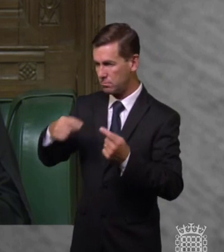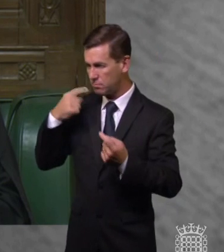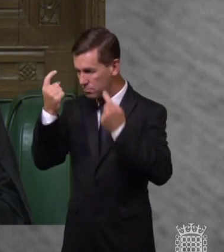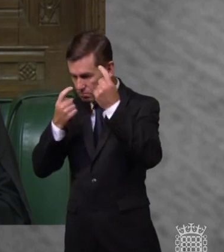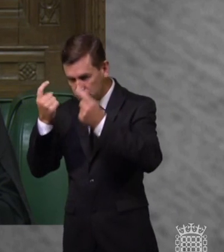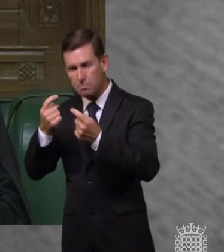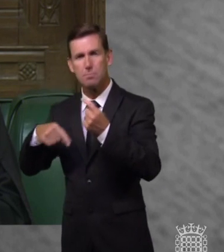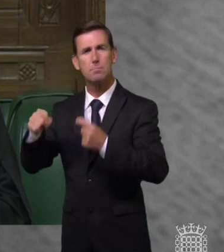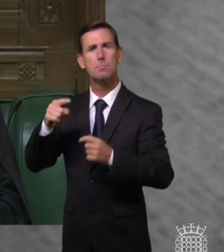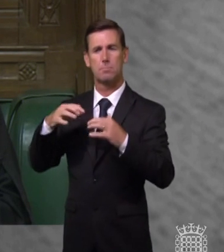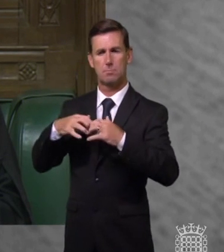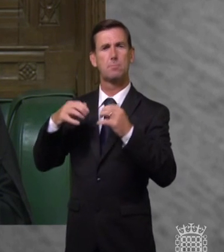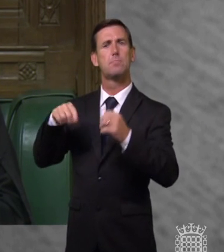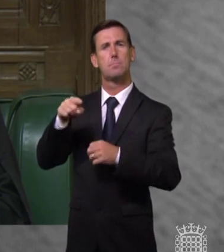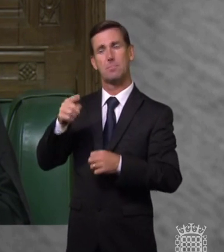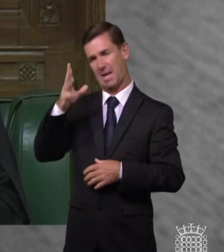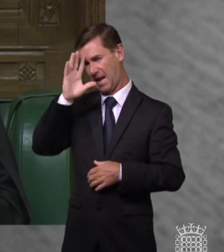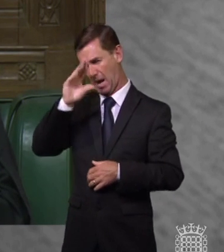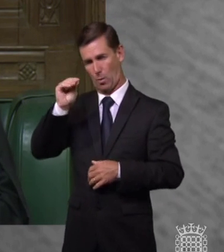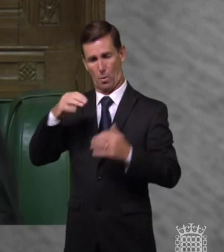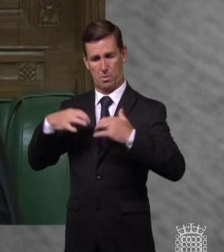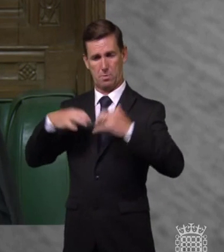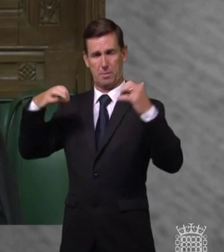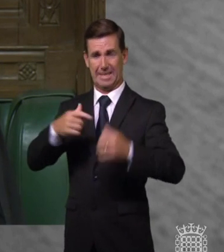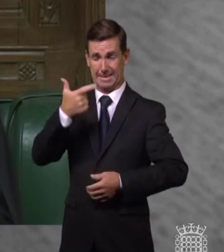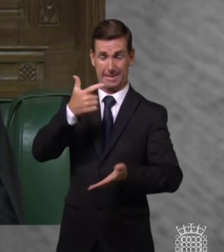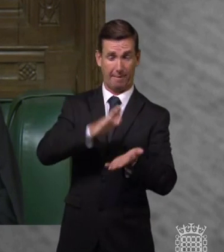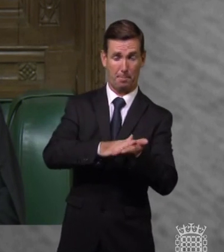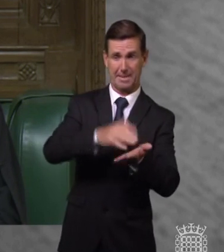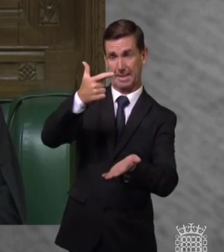I suggest to Back Benchers that we will be starting with a seven-minute limit.